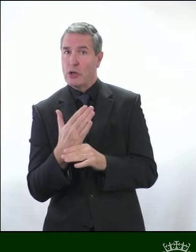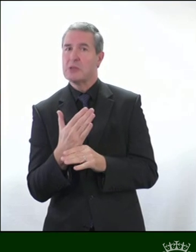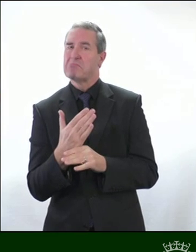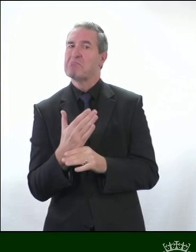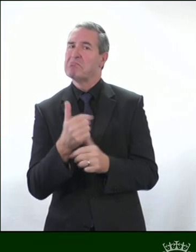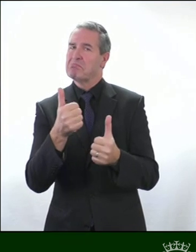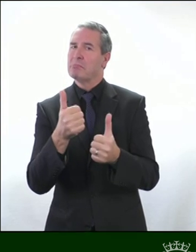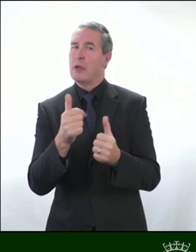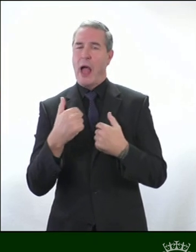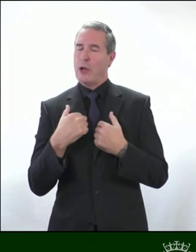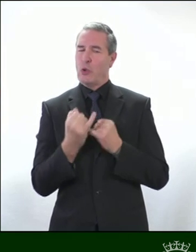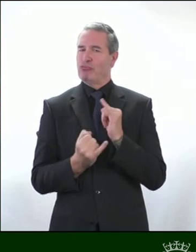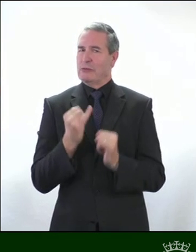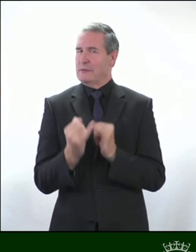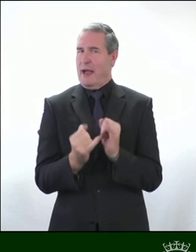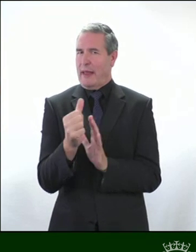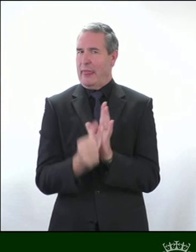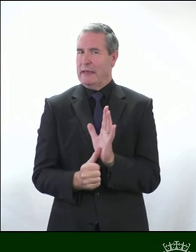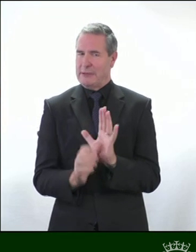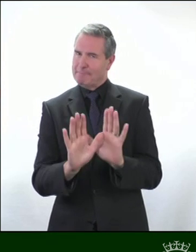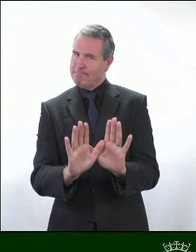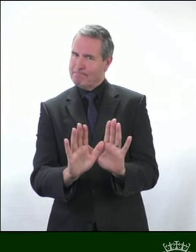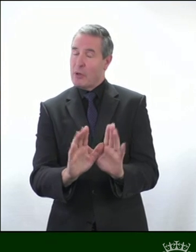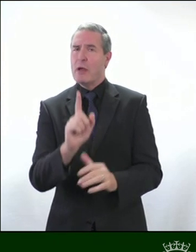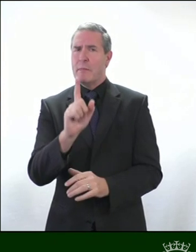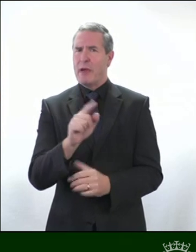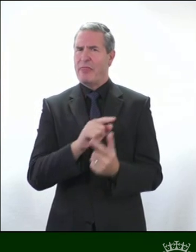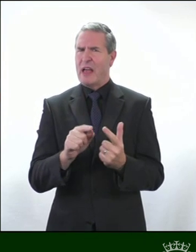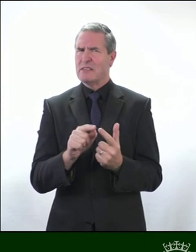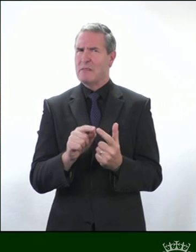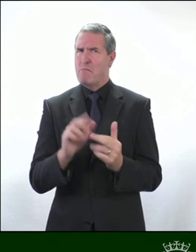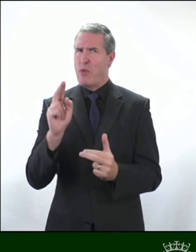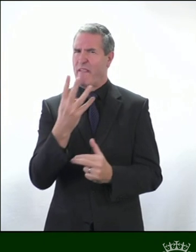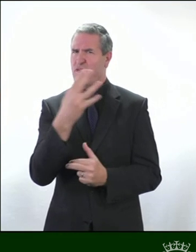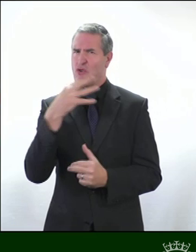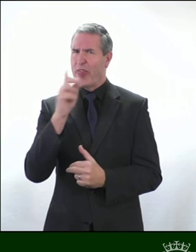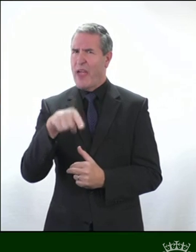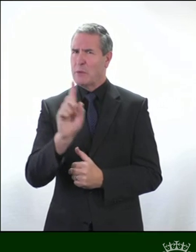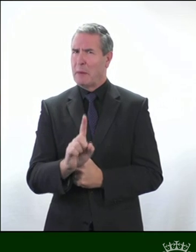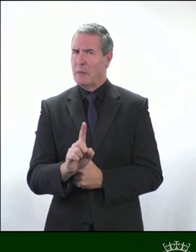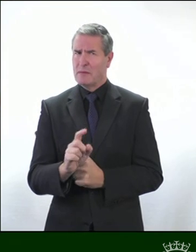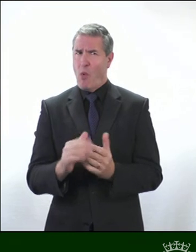I am not criticising that list in the slightest, but it is obvious that that is more than 400,000 people.